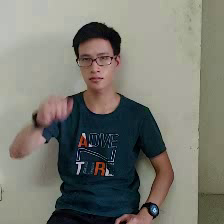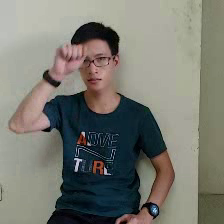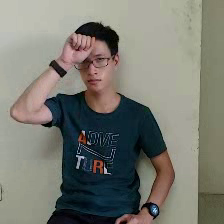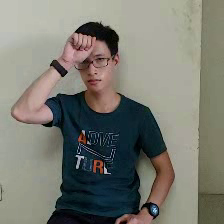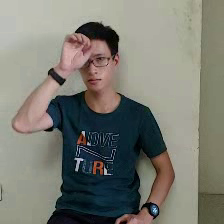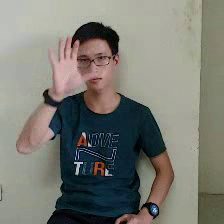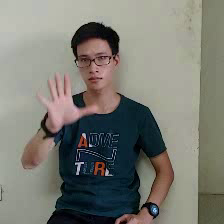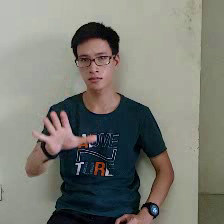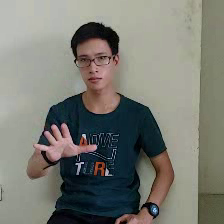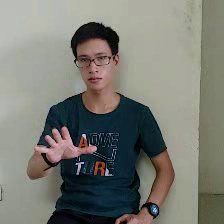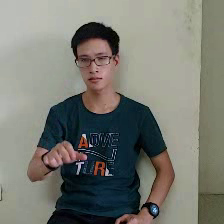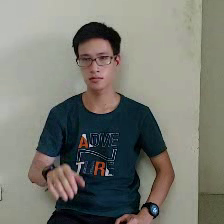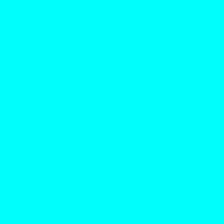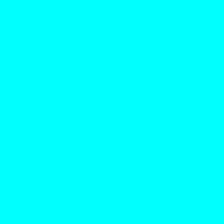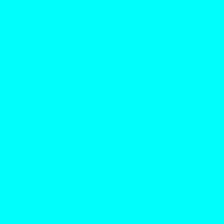Dạy dỗ